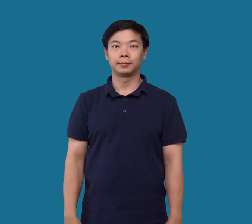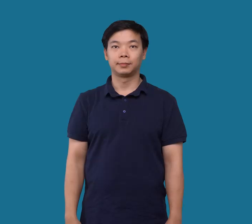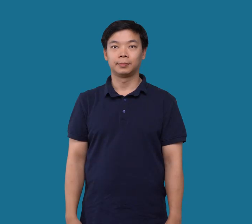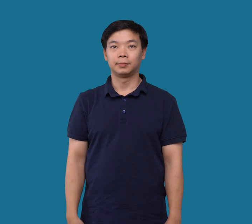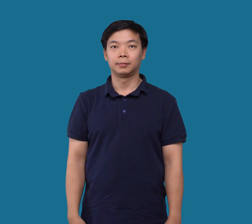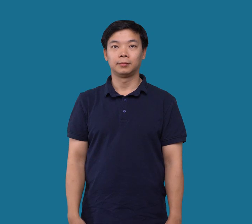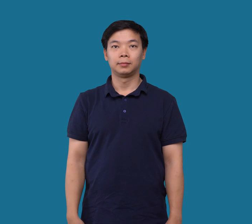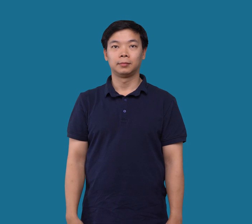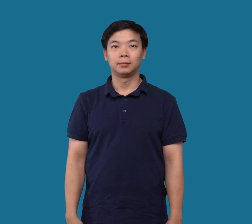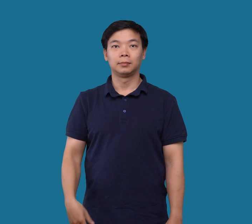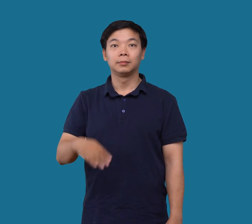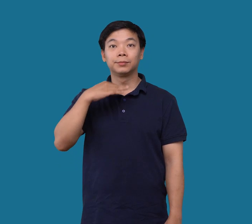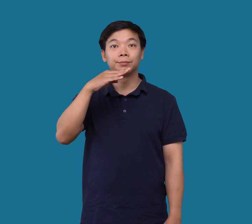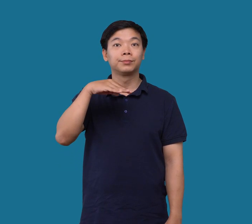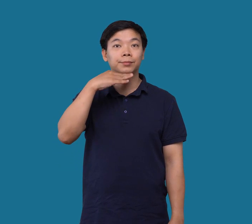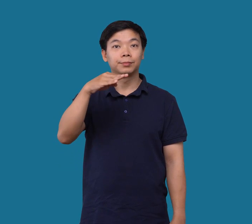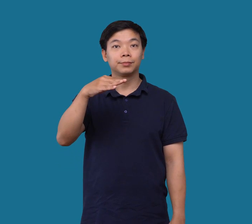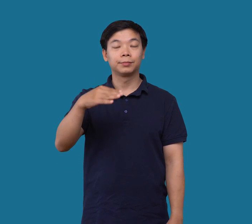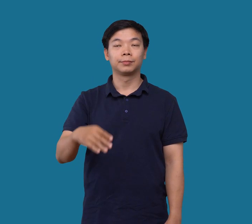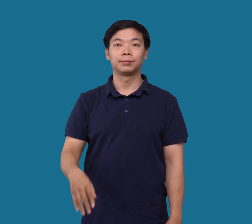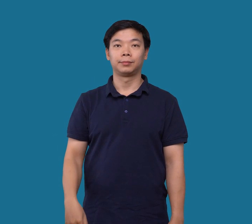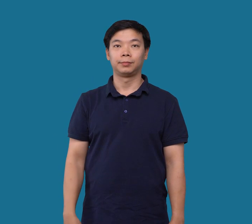màu trắng